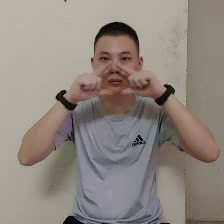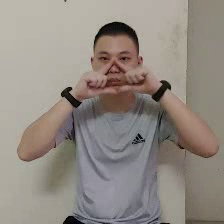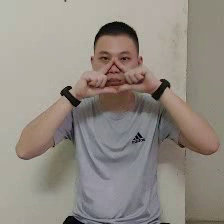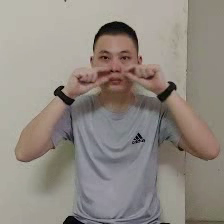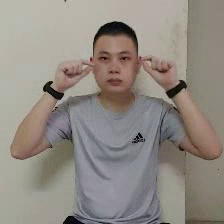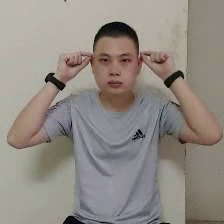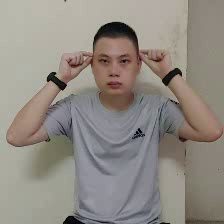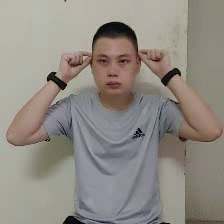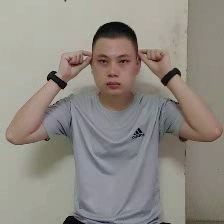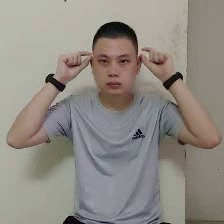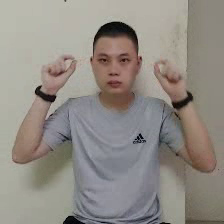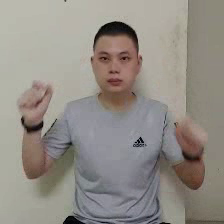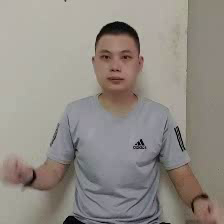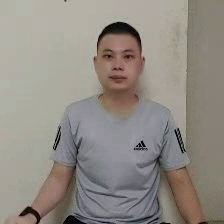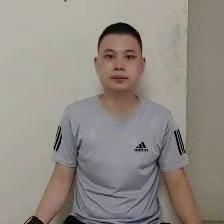Khẩu trang